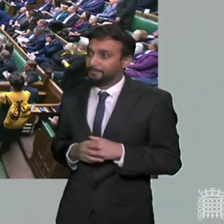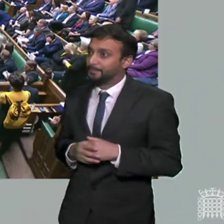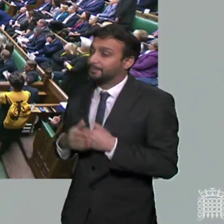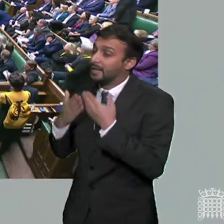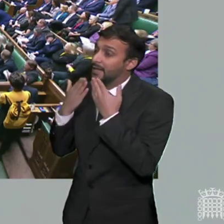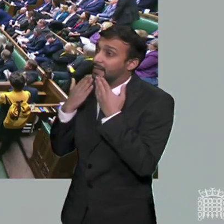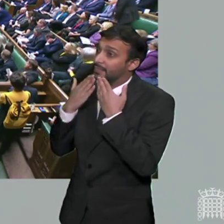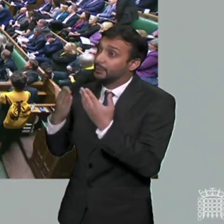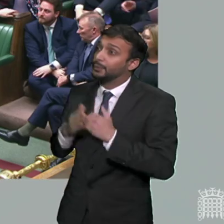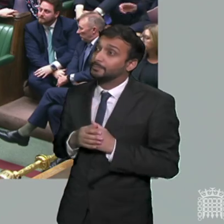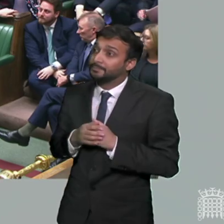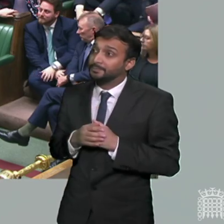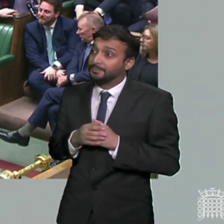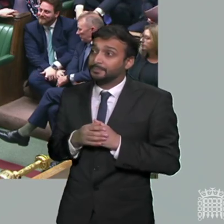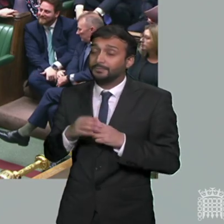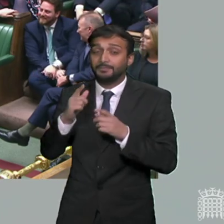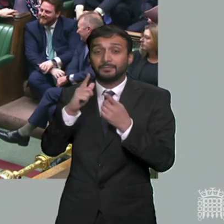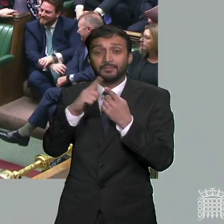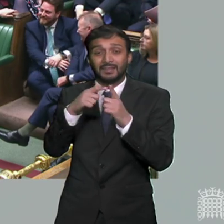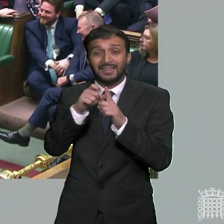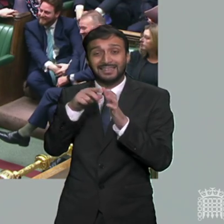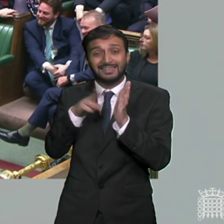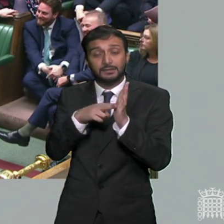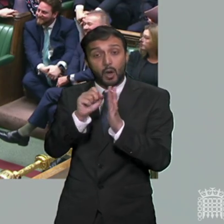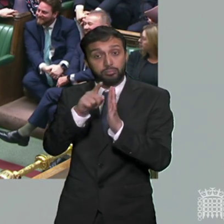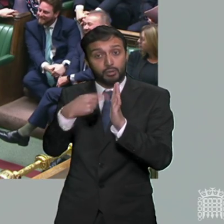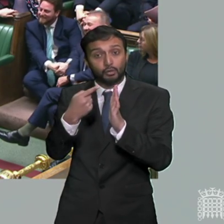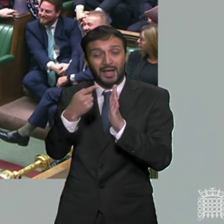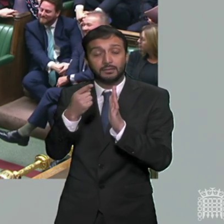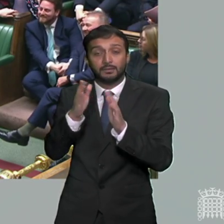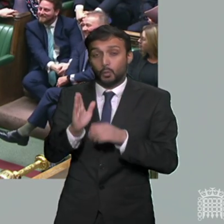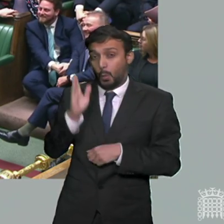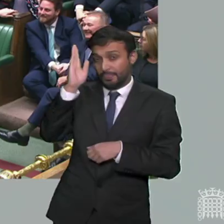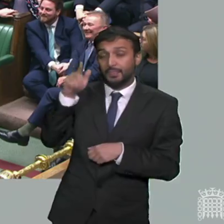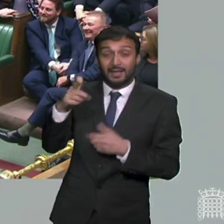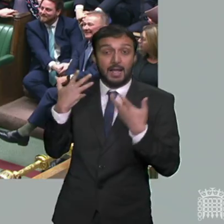Eden Project North is now getting right to the end of the process.